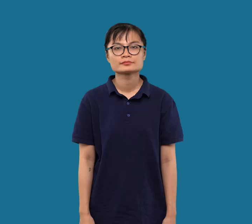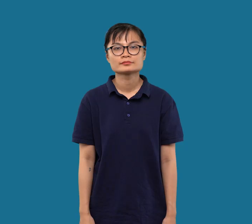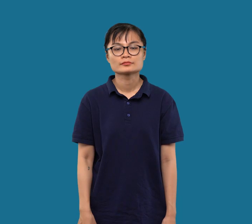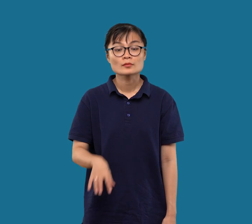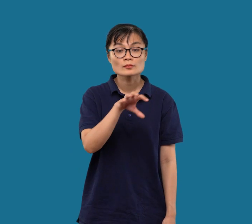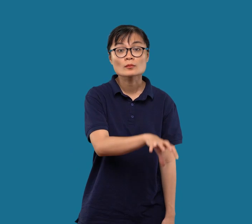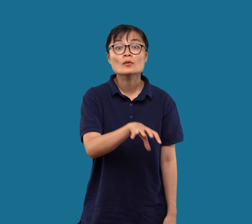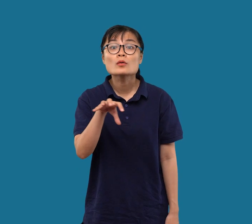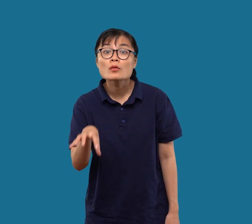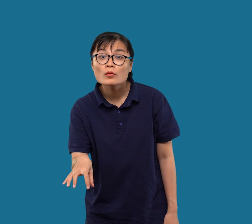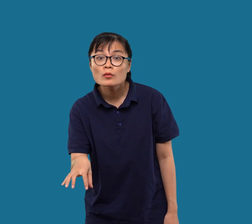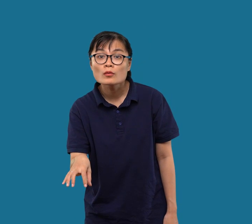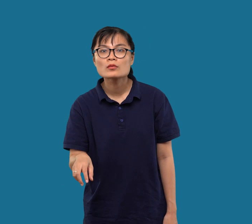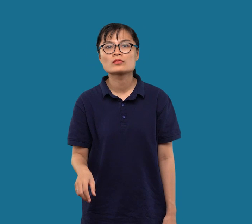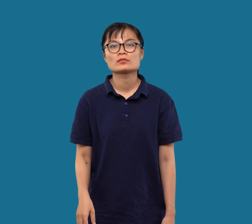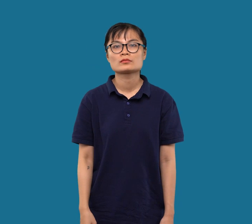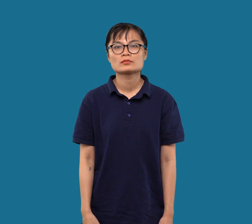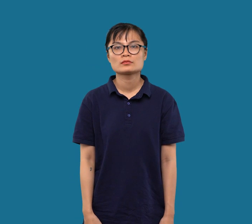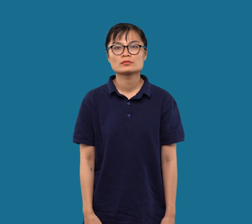địa điểm